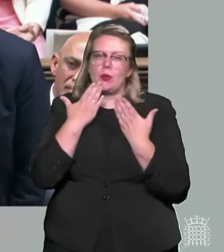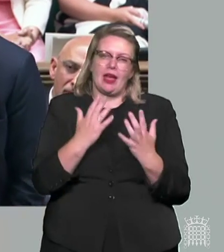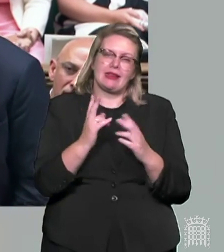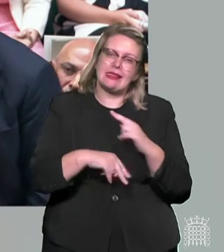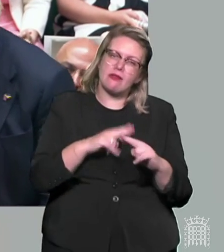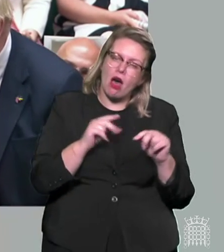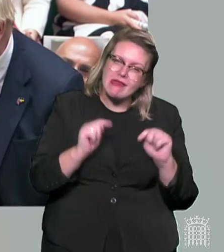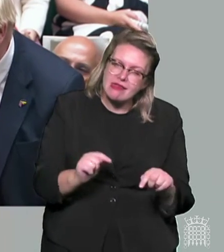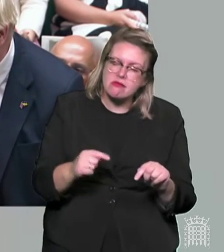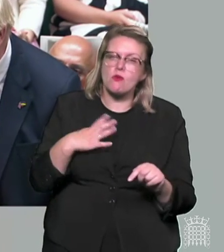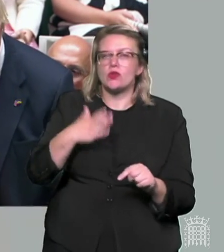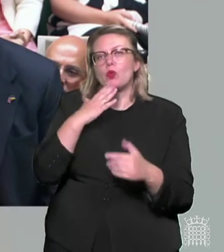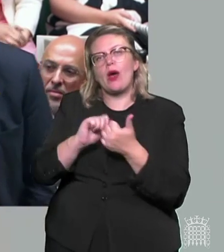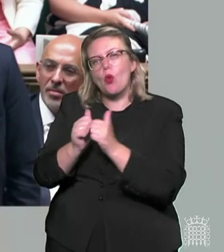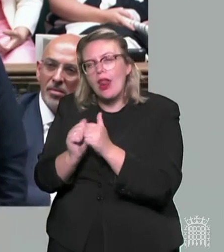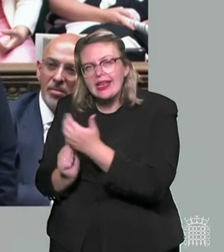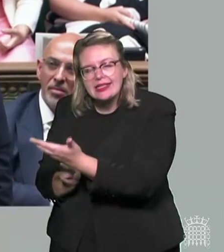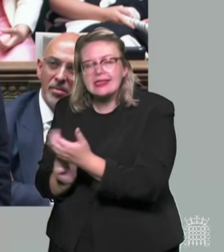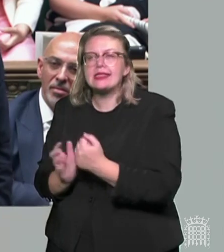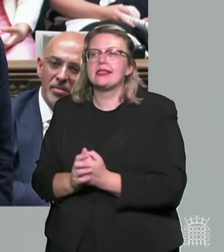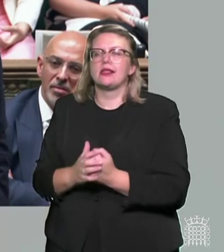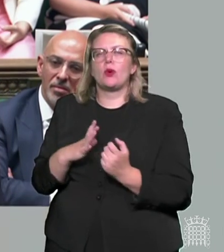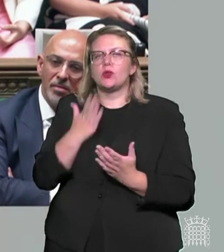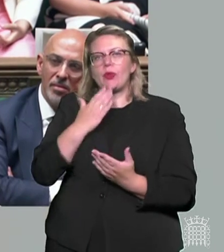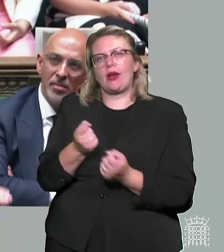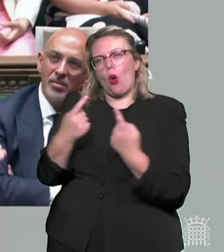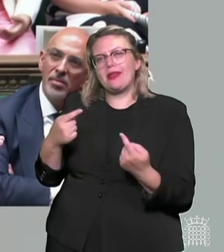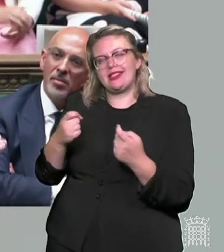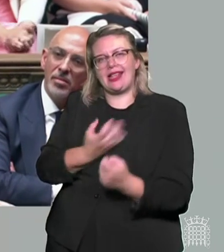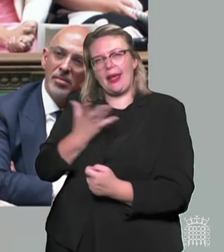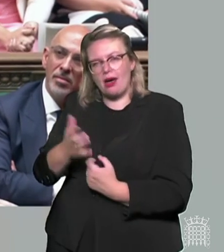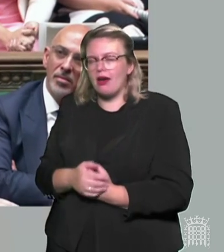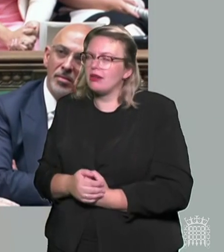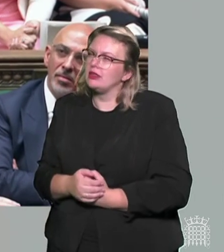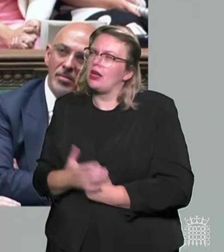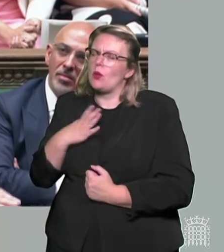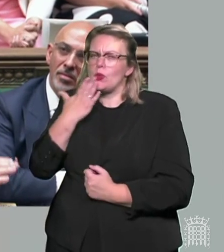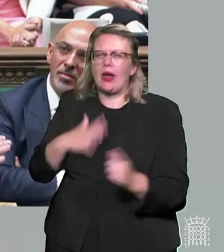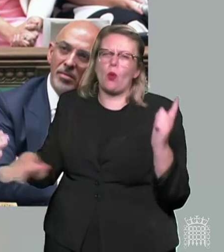I want to thank all my friends and colleagues. I want to thank my right honourable Friend the Member for Ross, Skye and Lochaber.